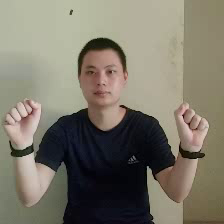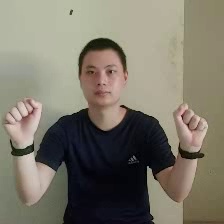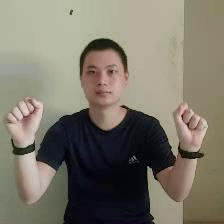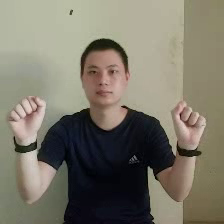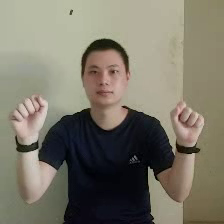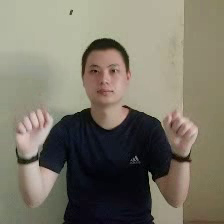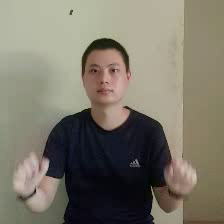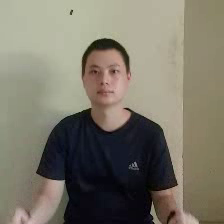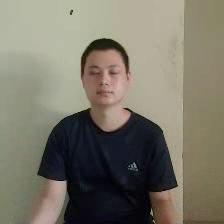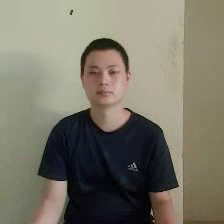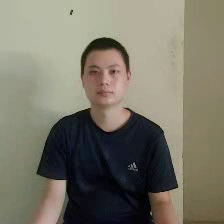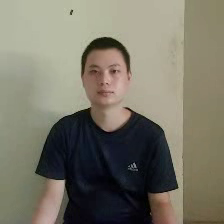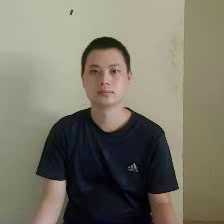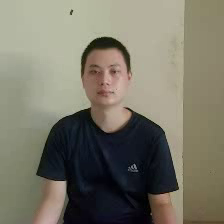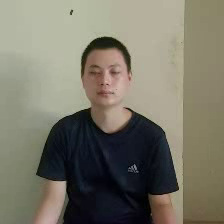Thăm